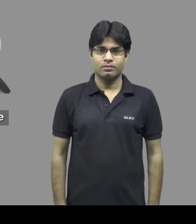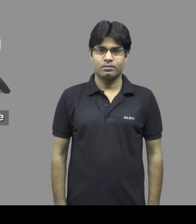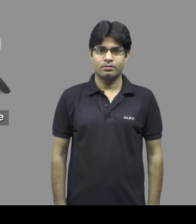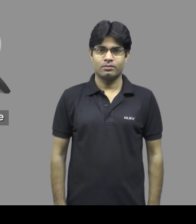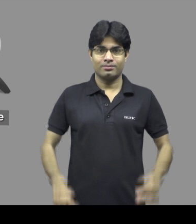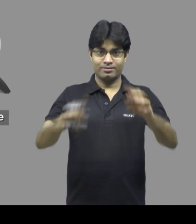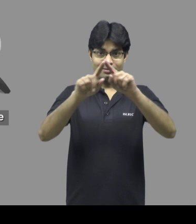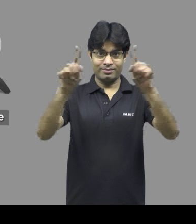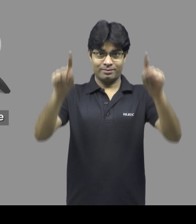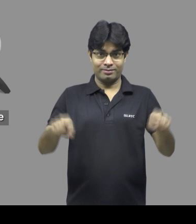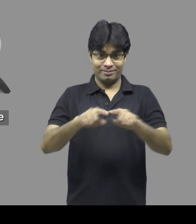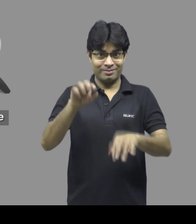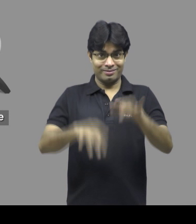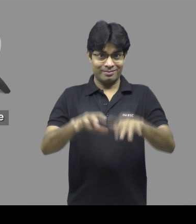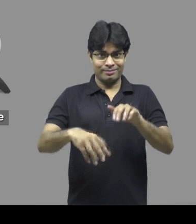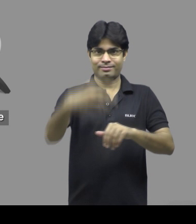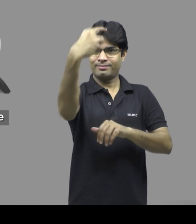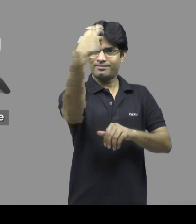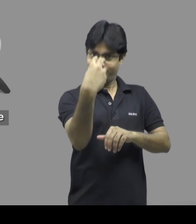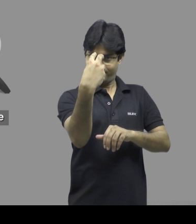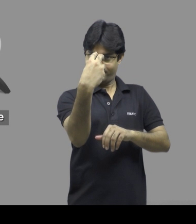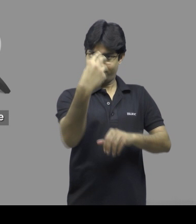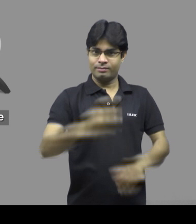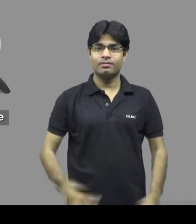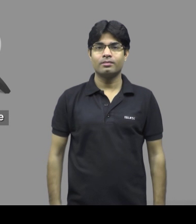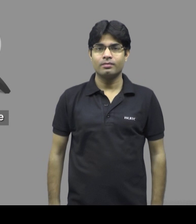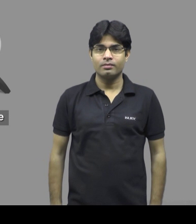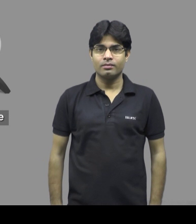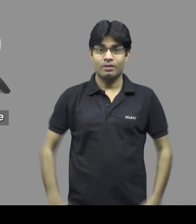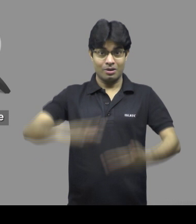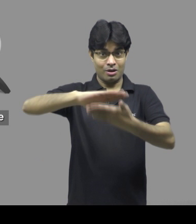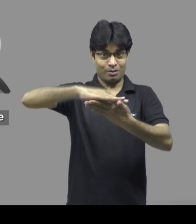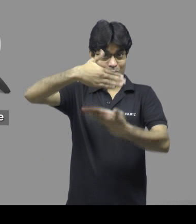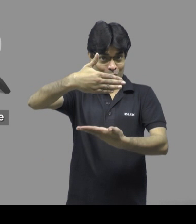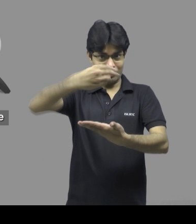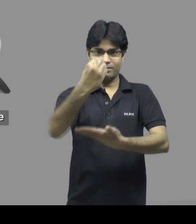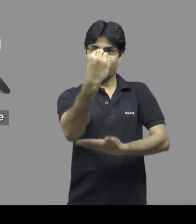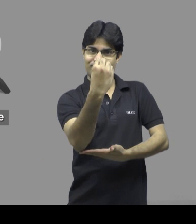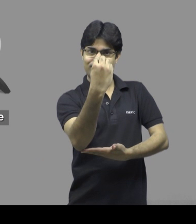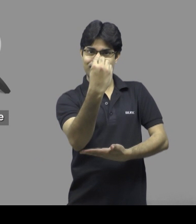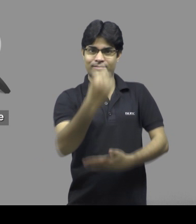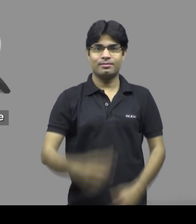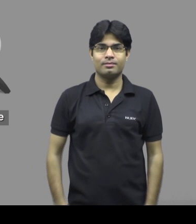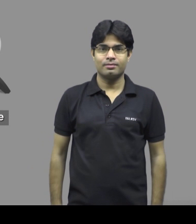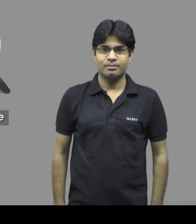Web Camera